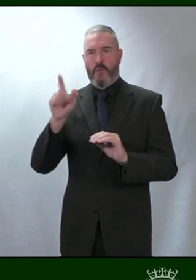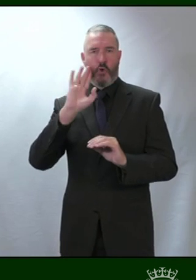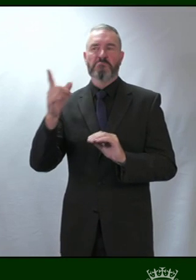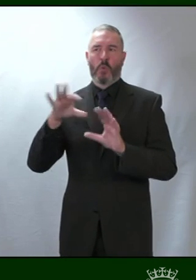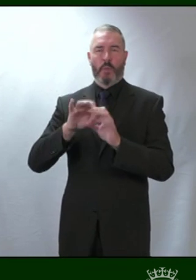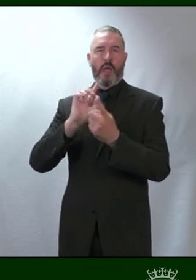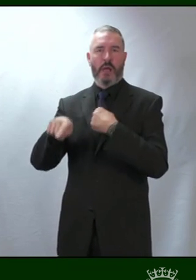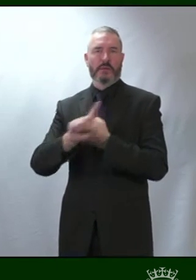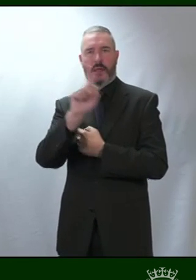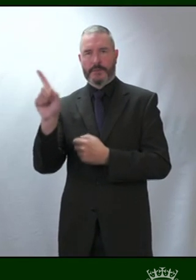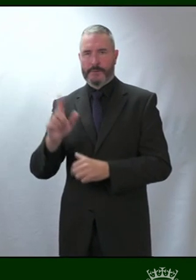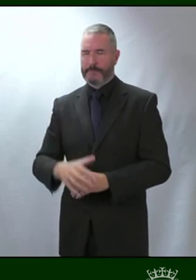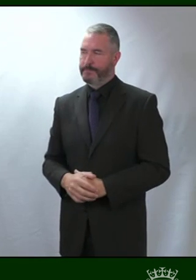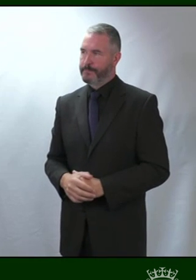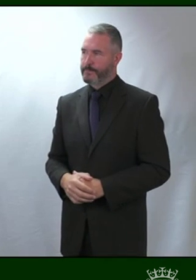Friend will be answered.